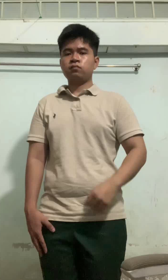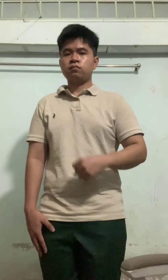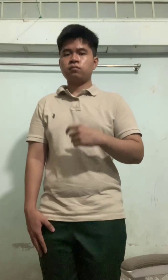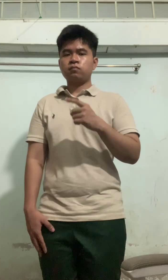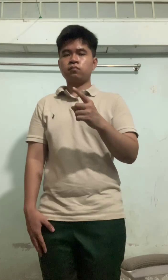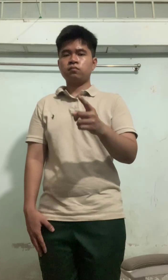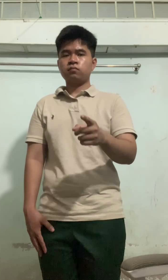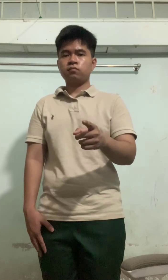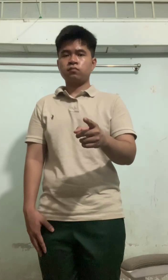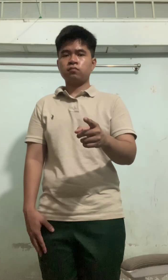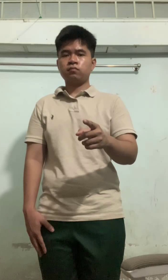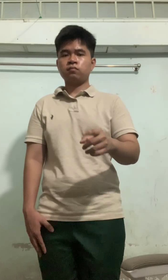ban